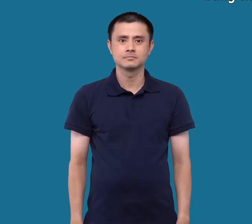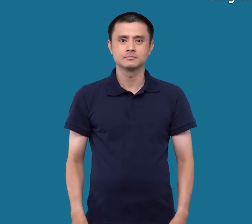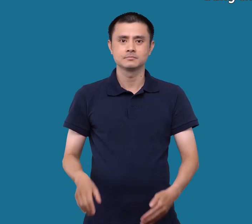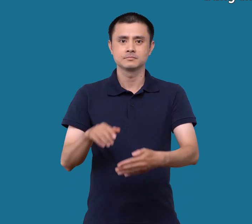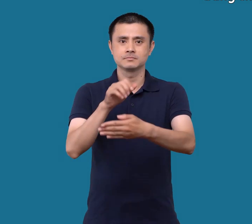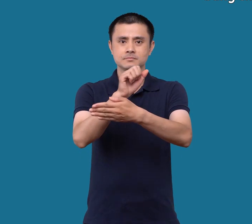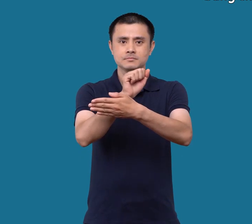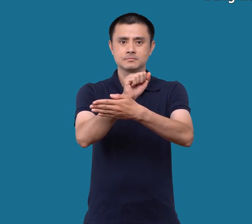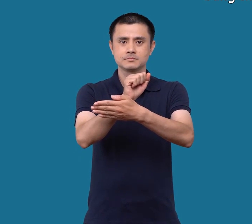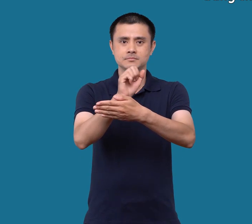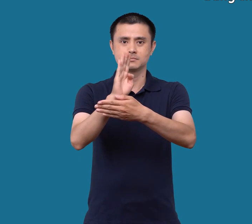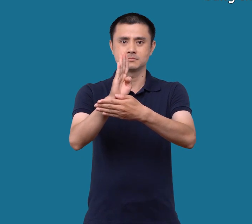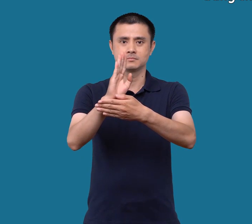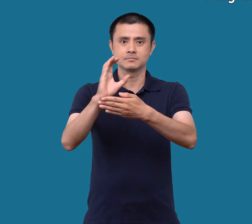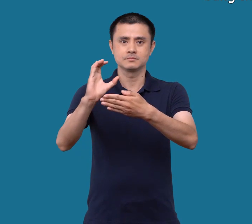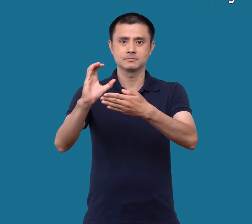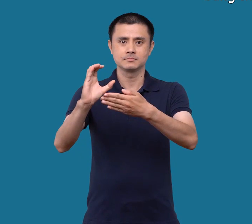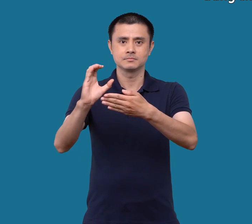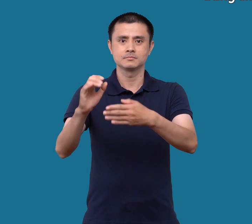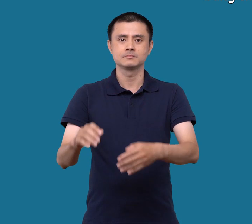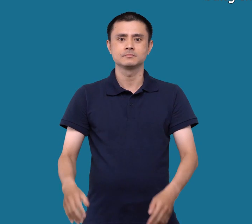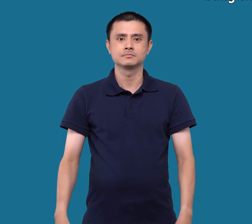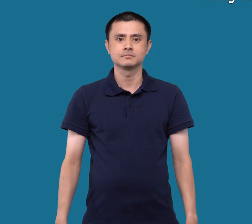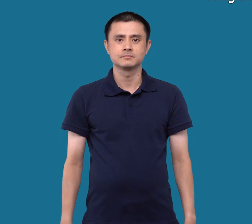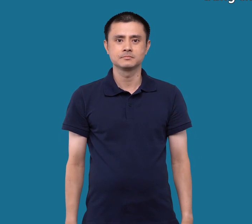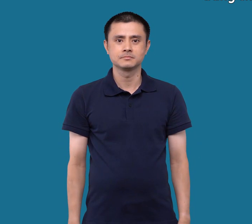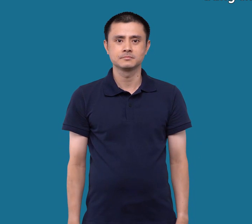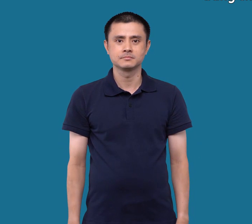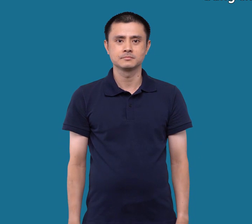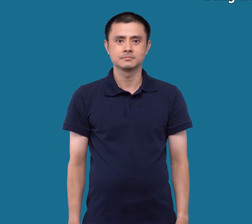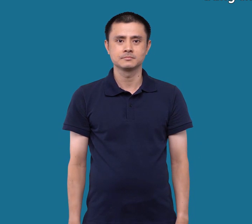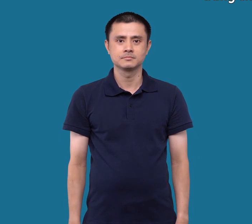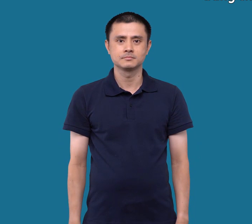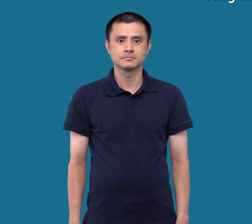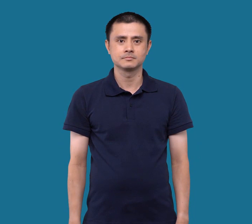bảng chữ cái ngón tay